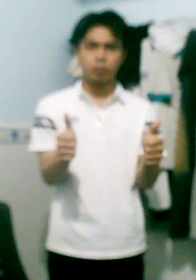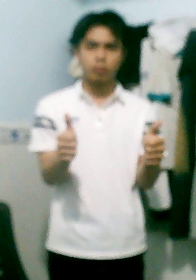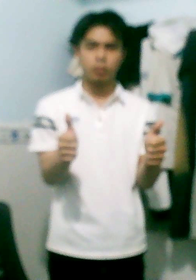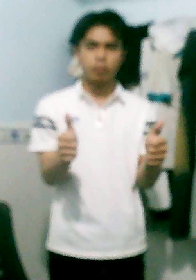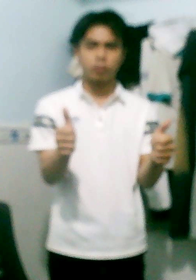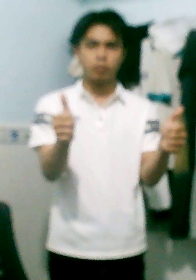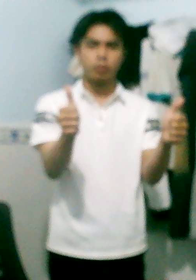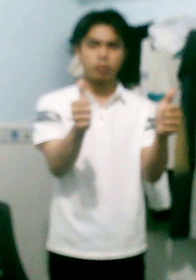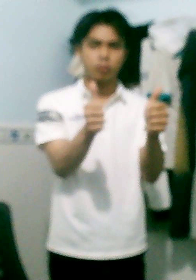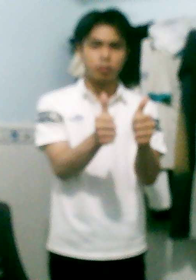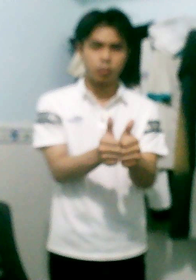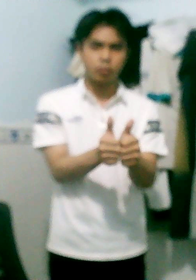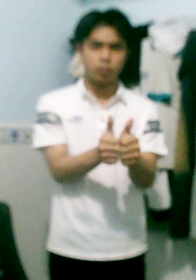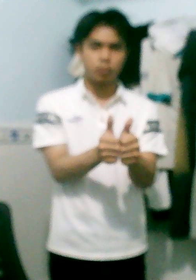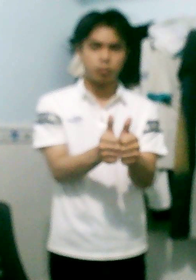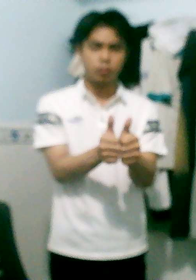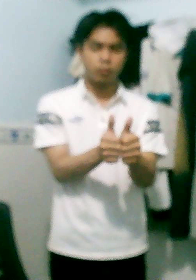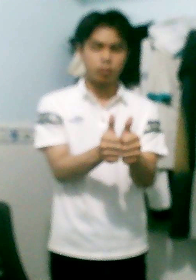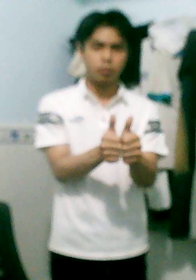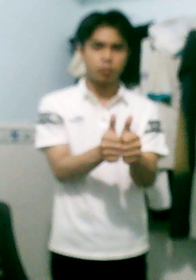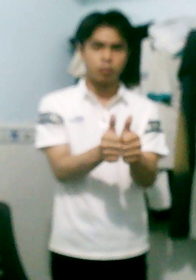voi